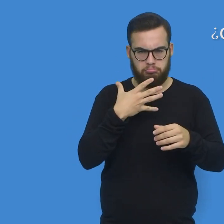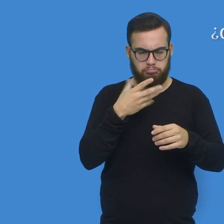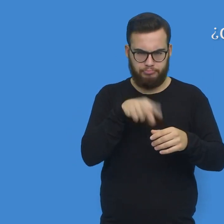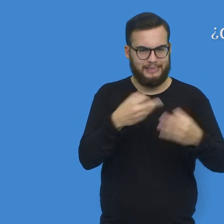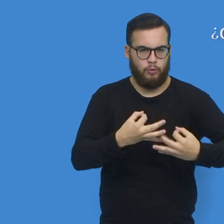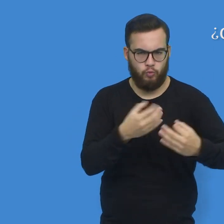verdad